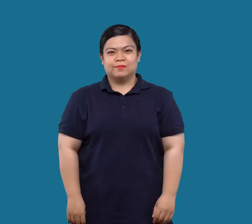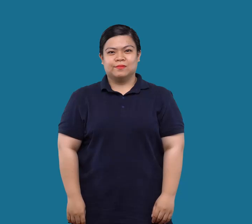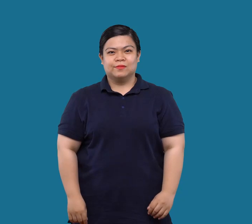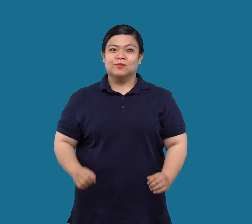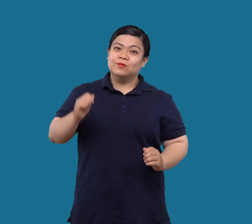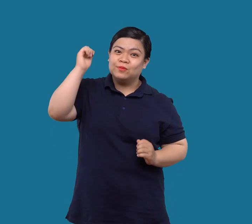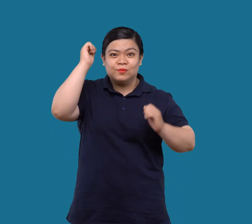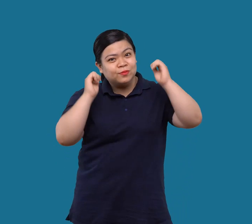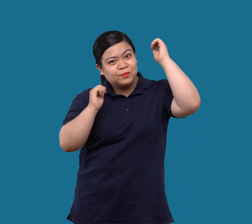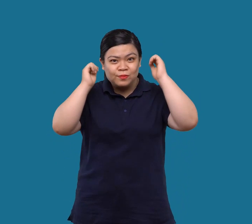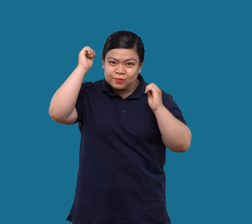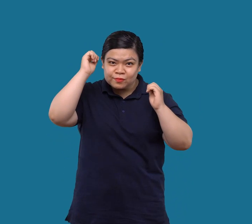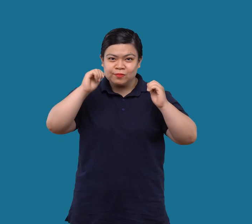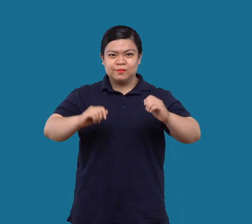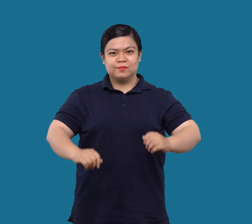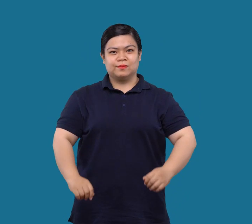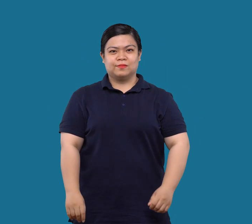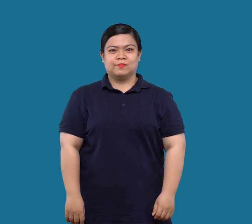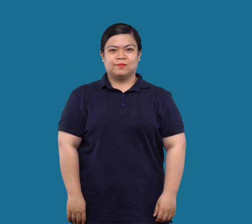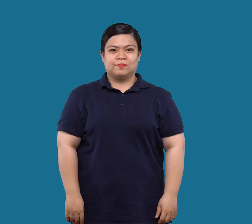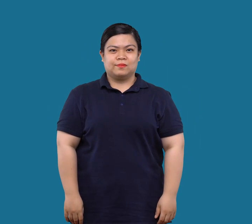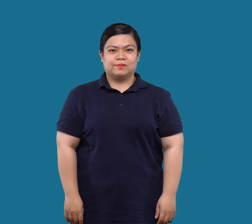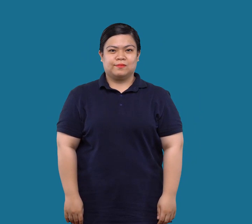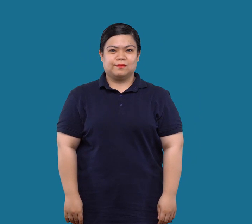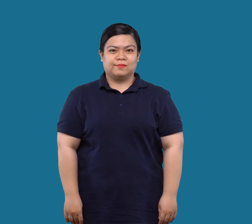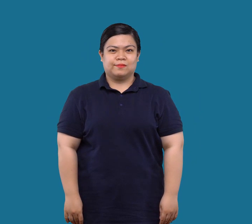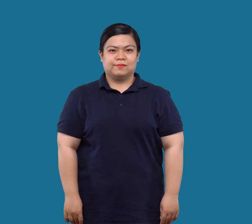Tết Trung thu